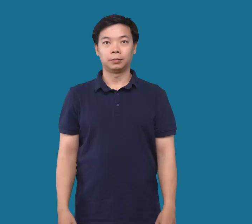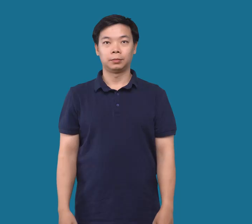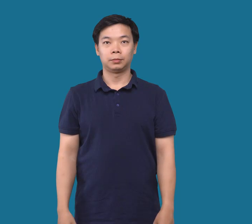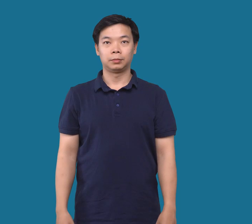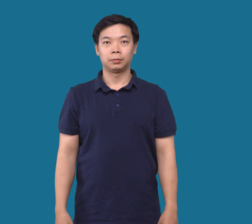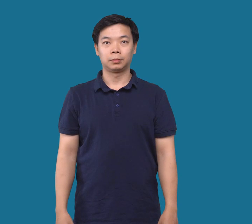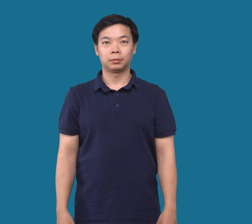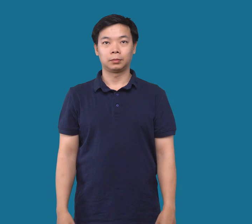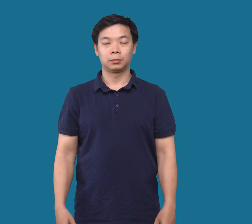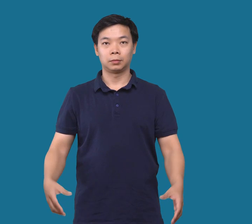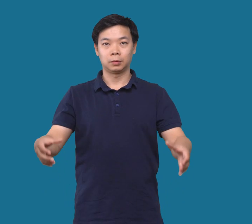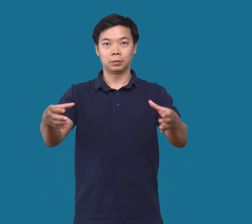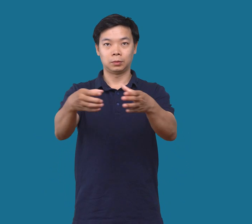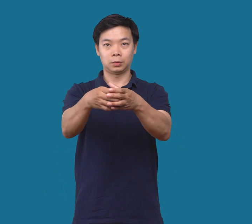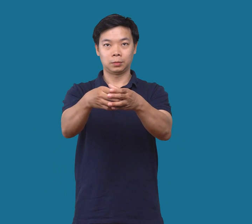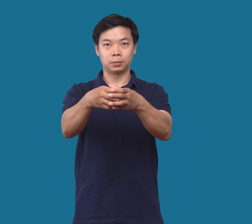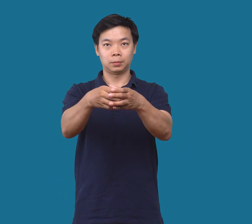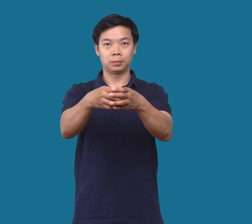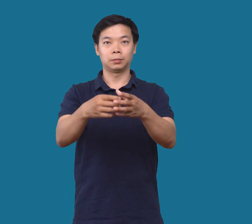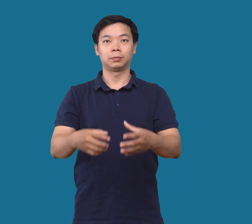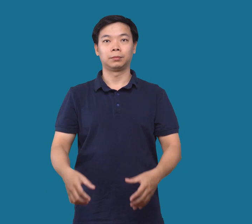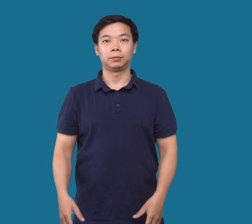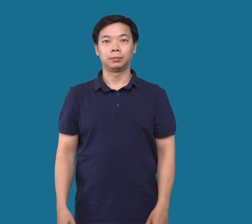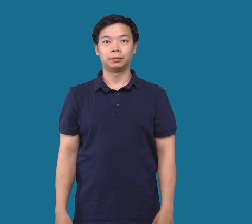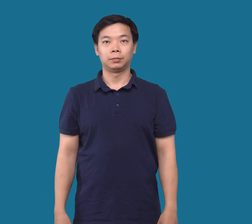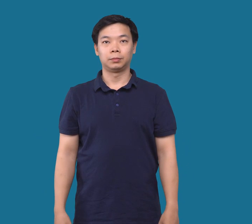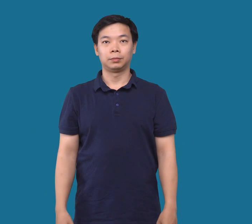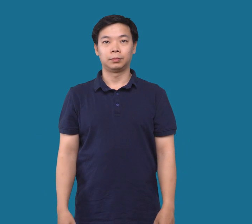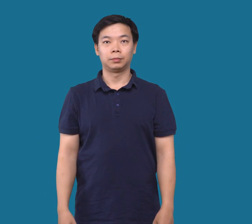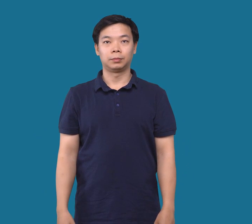nhóm